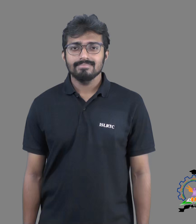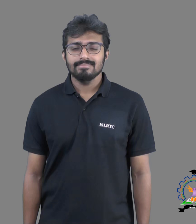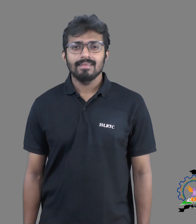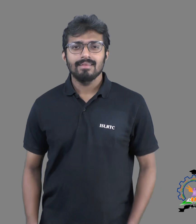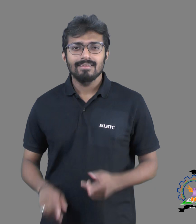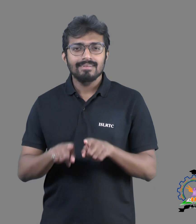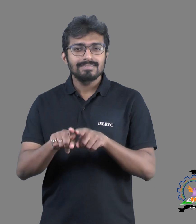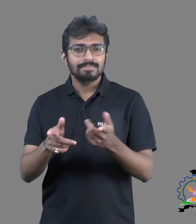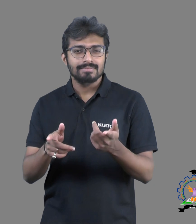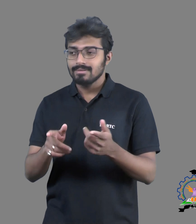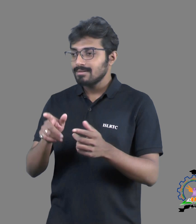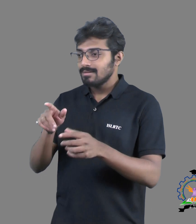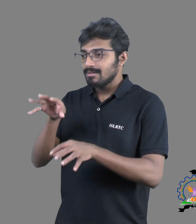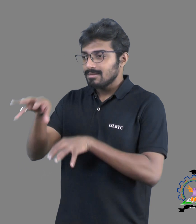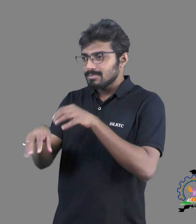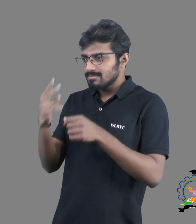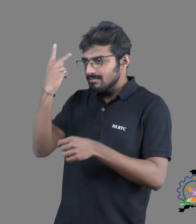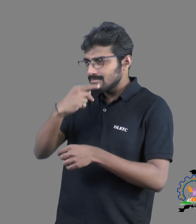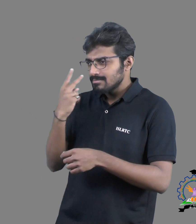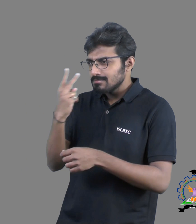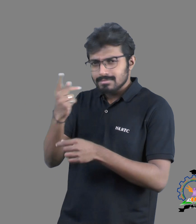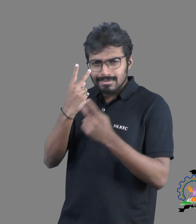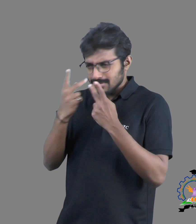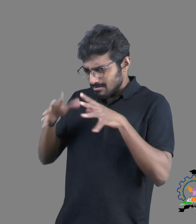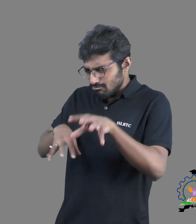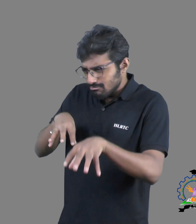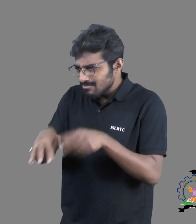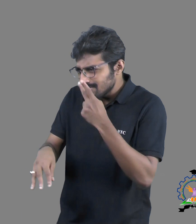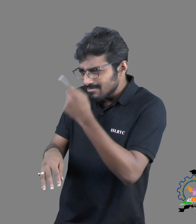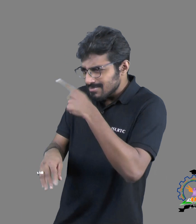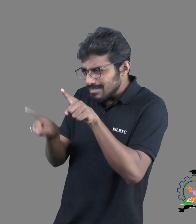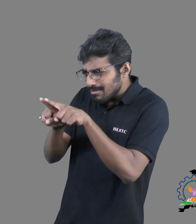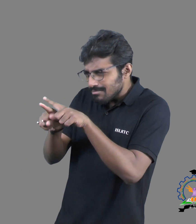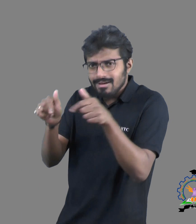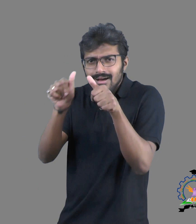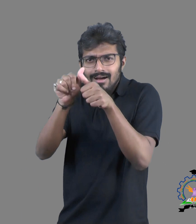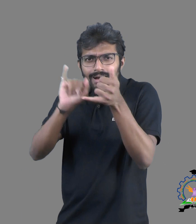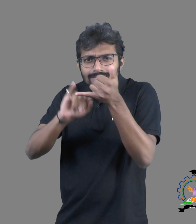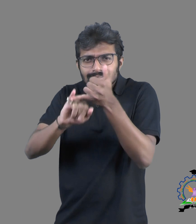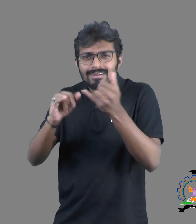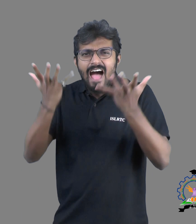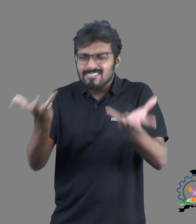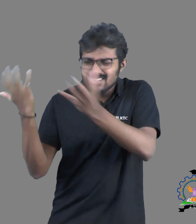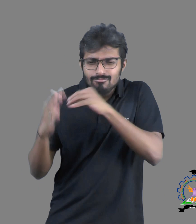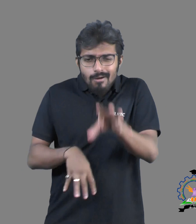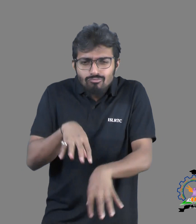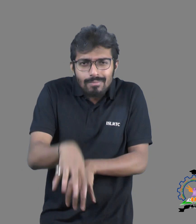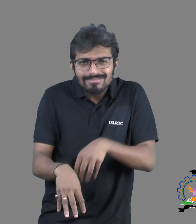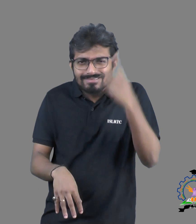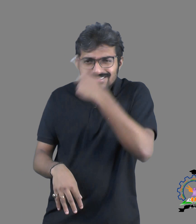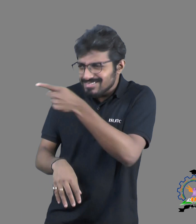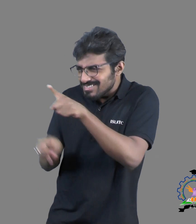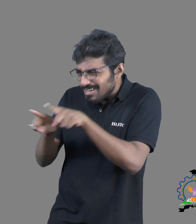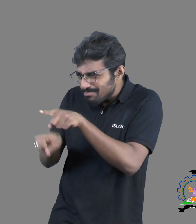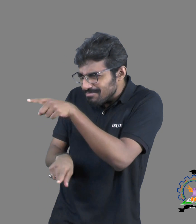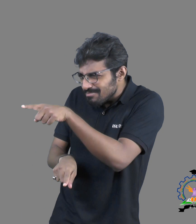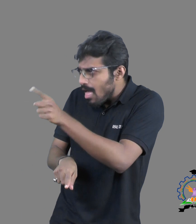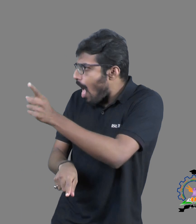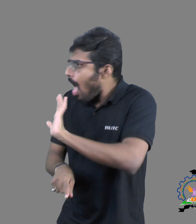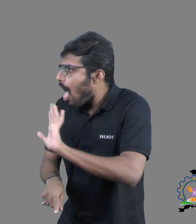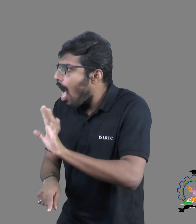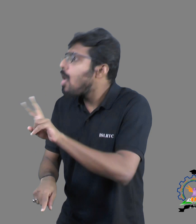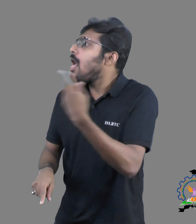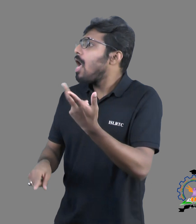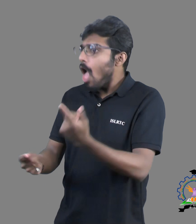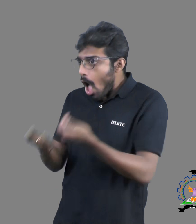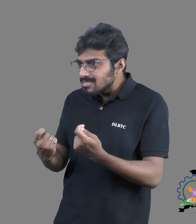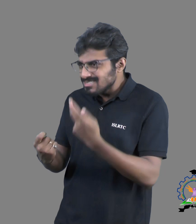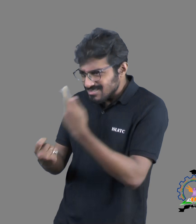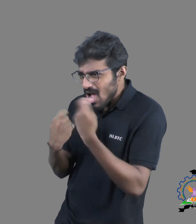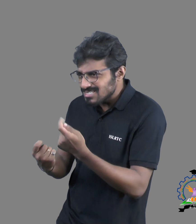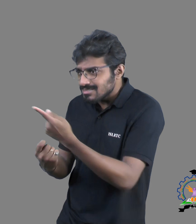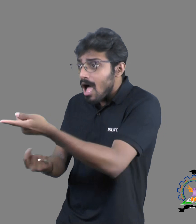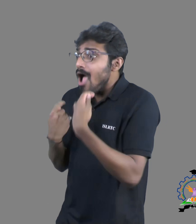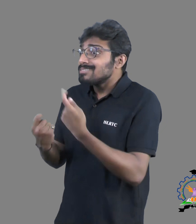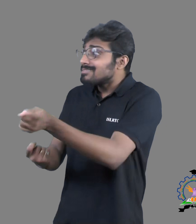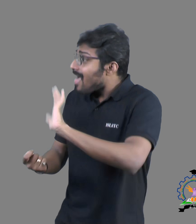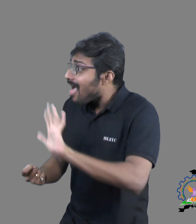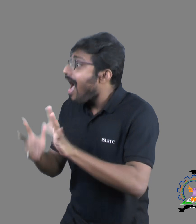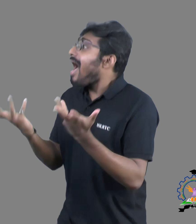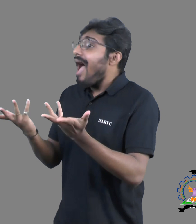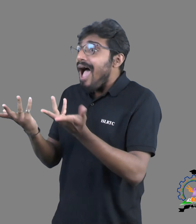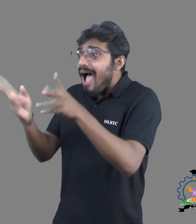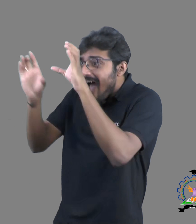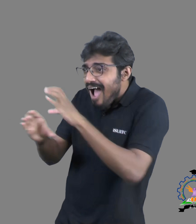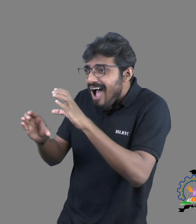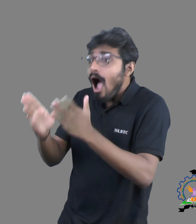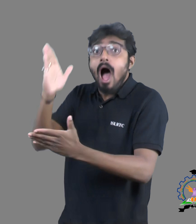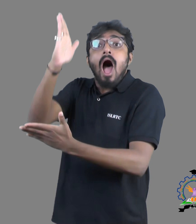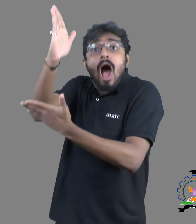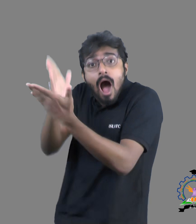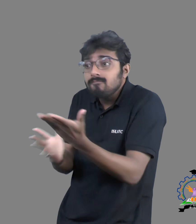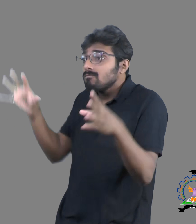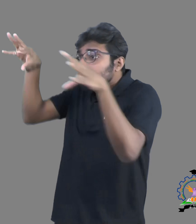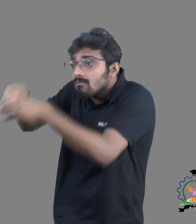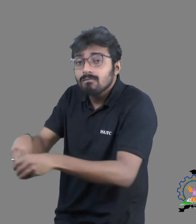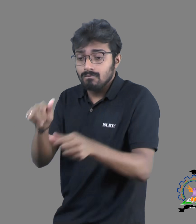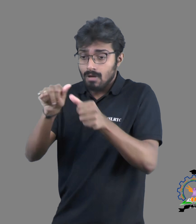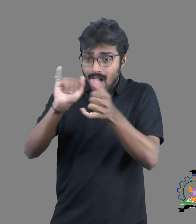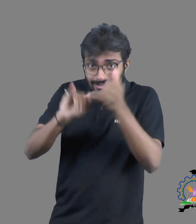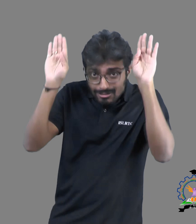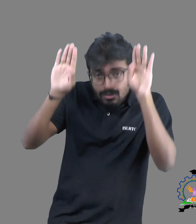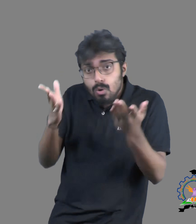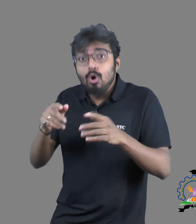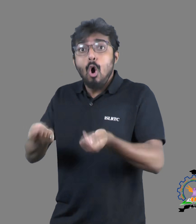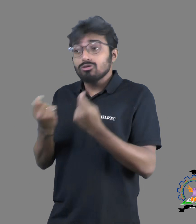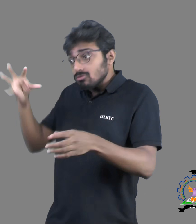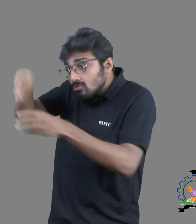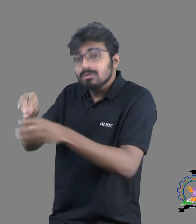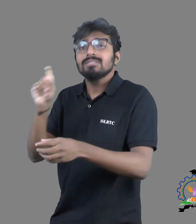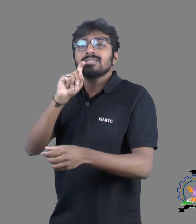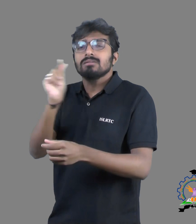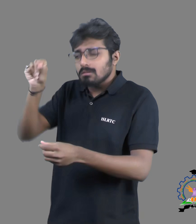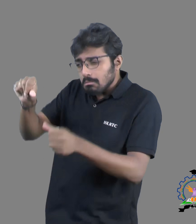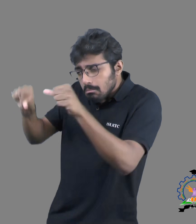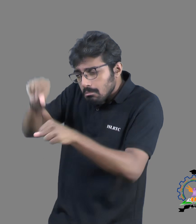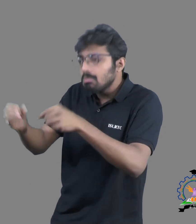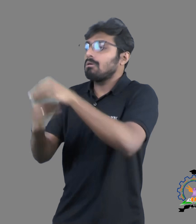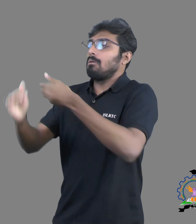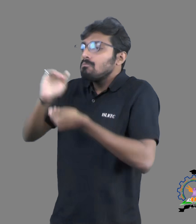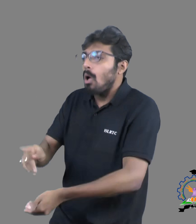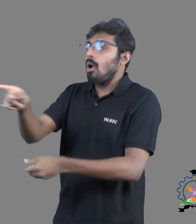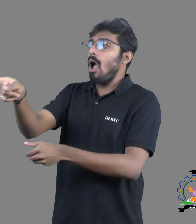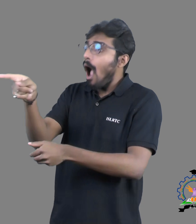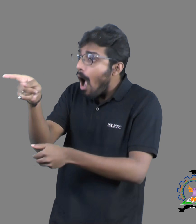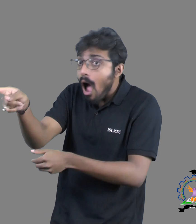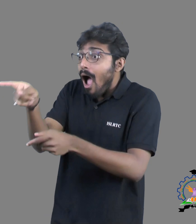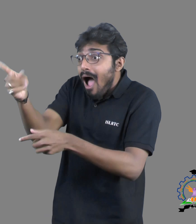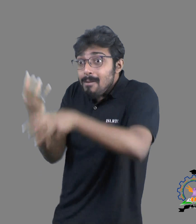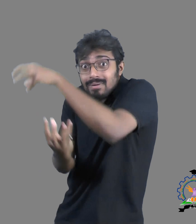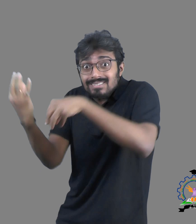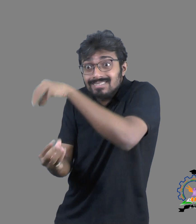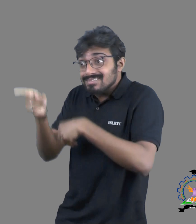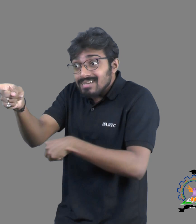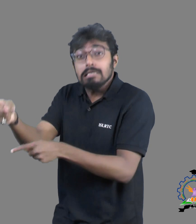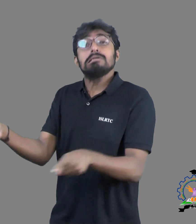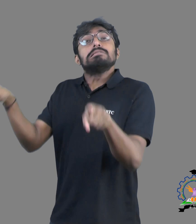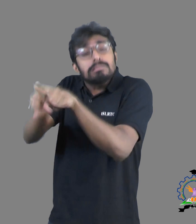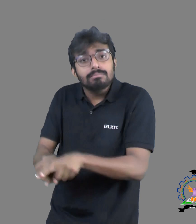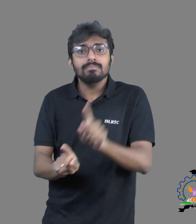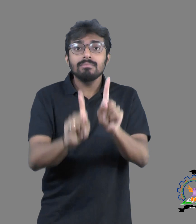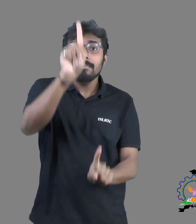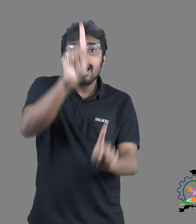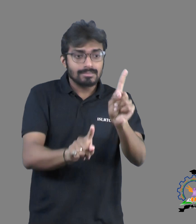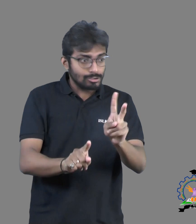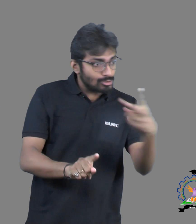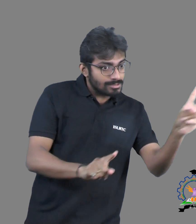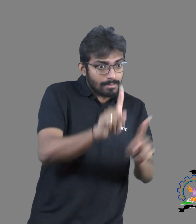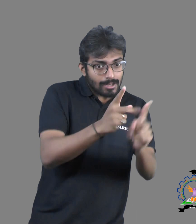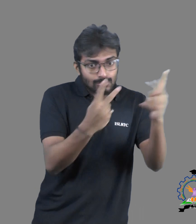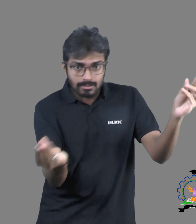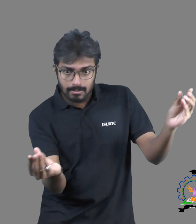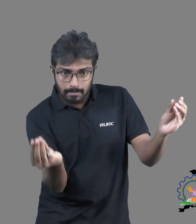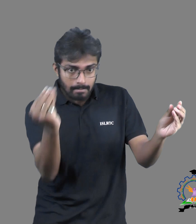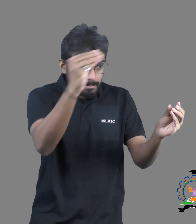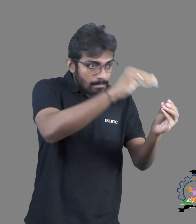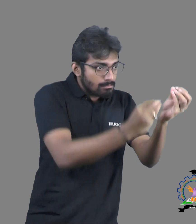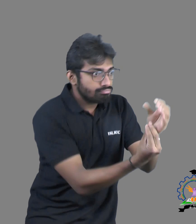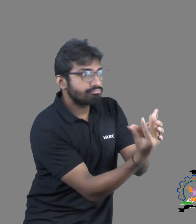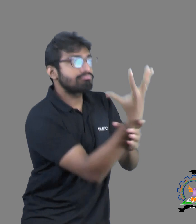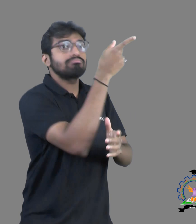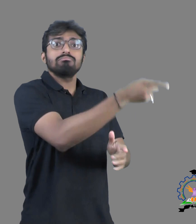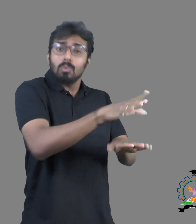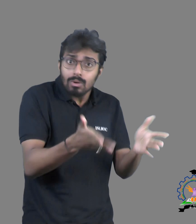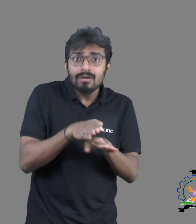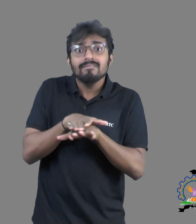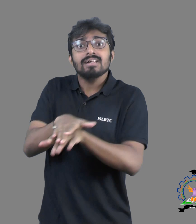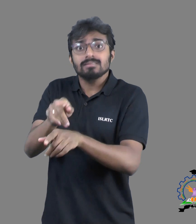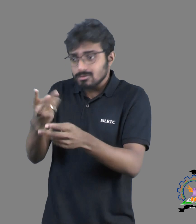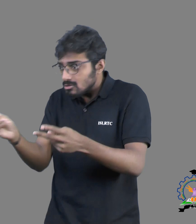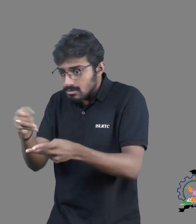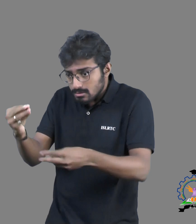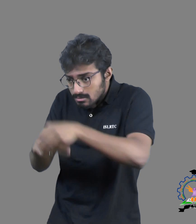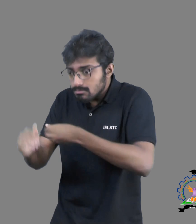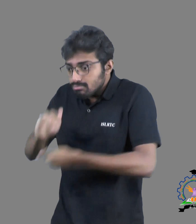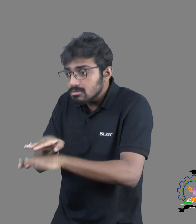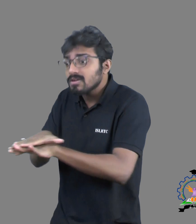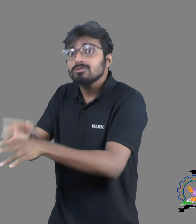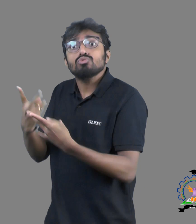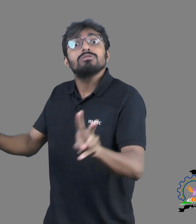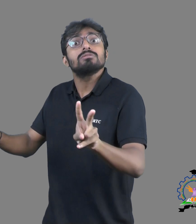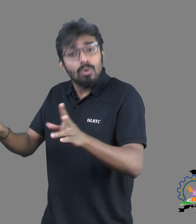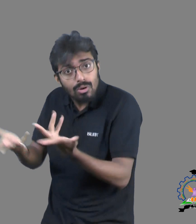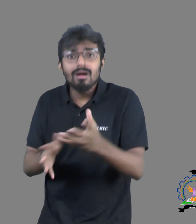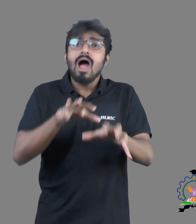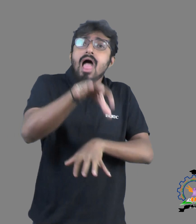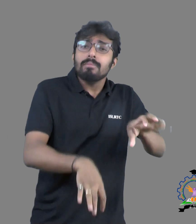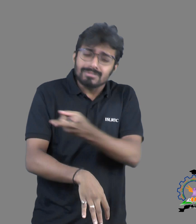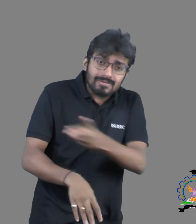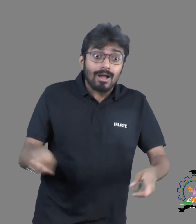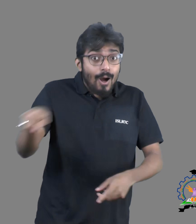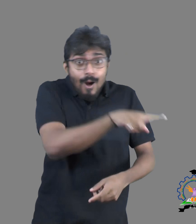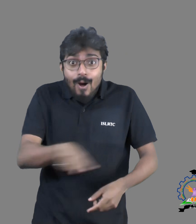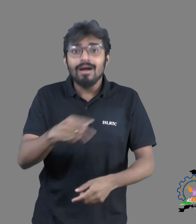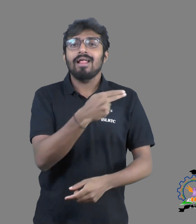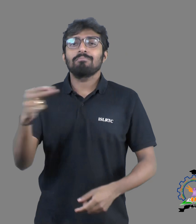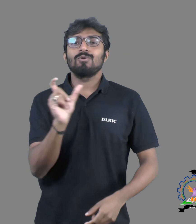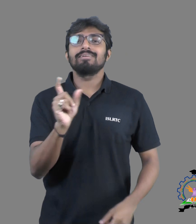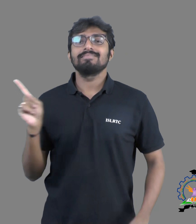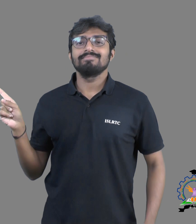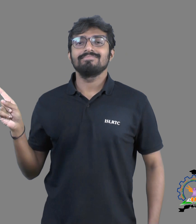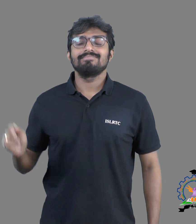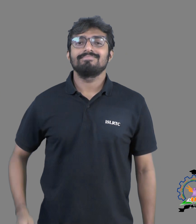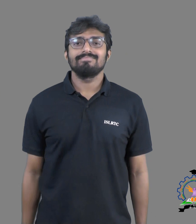Hybrid